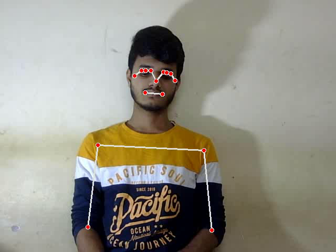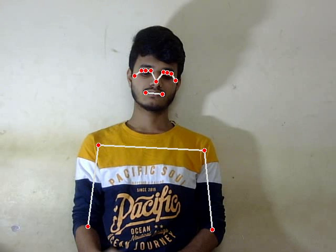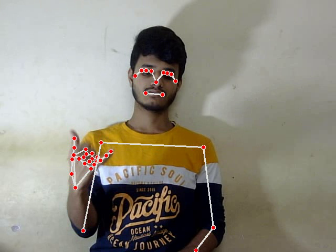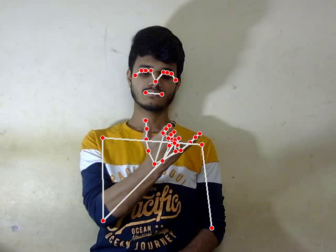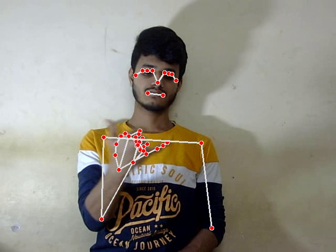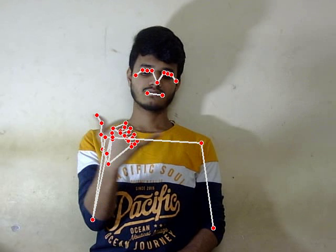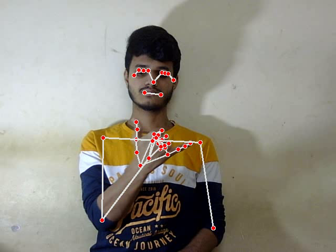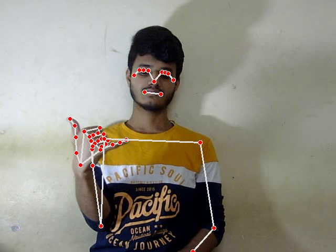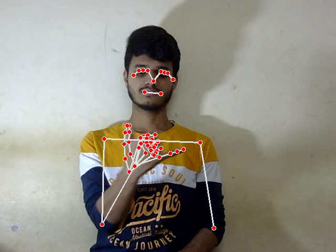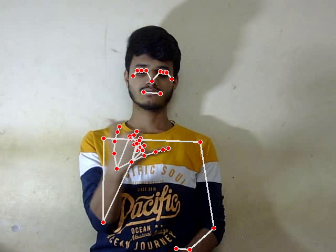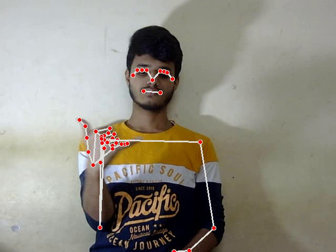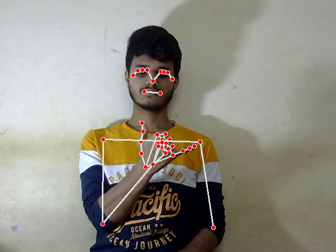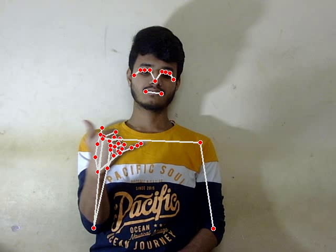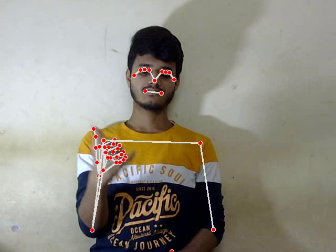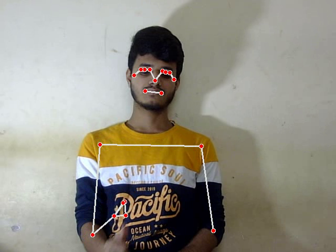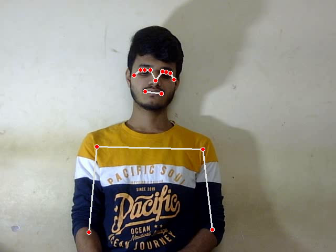same